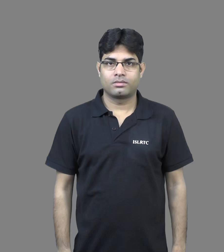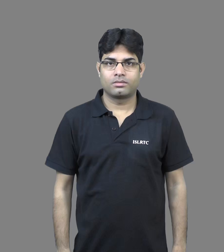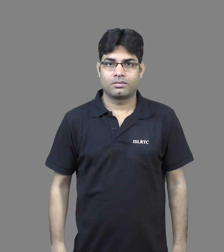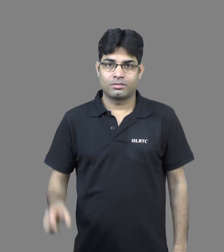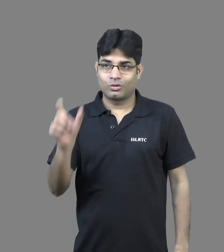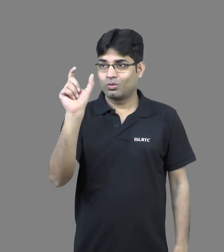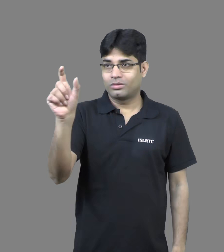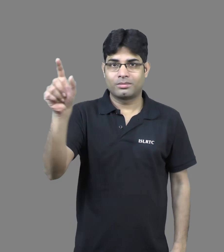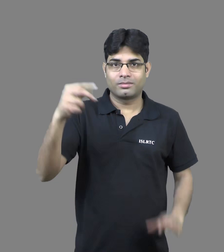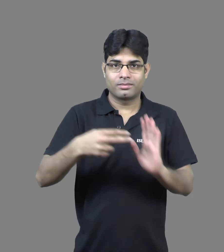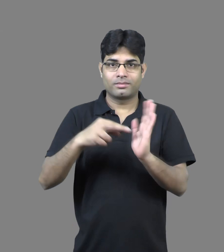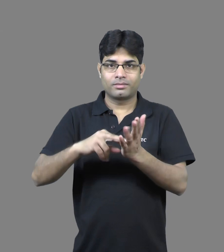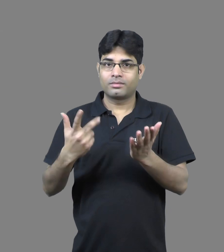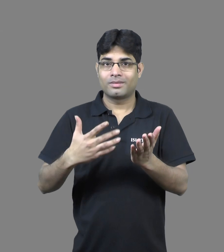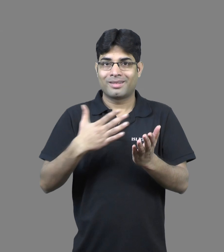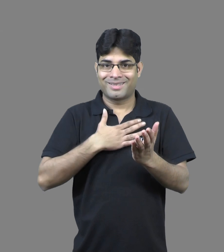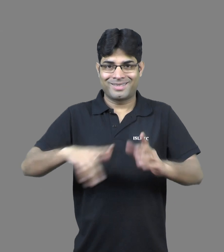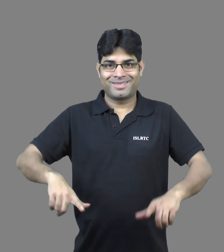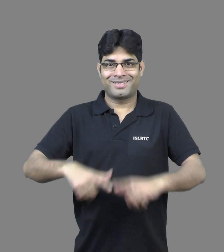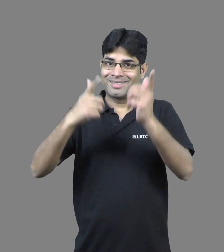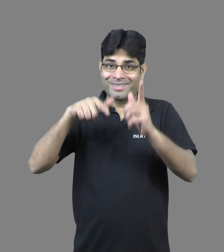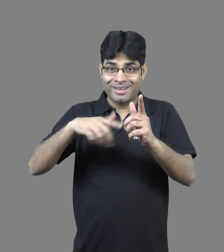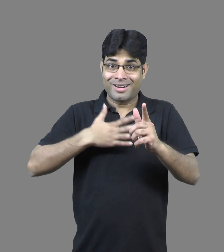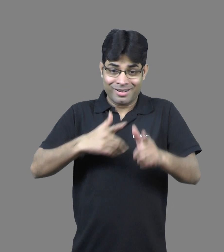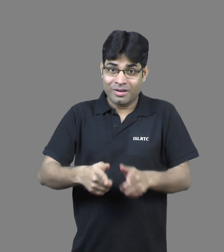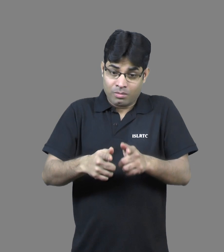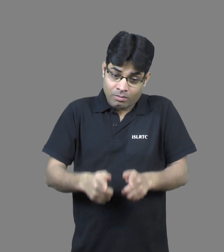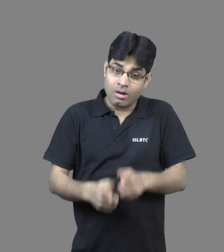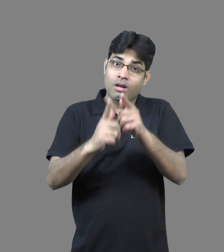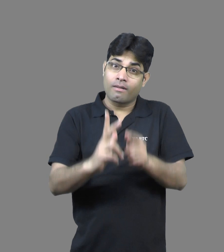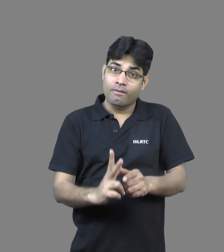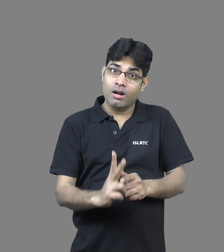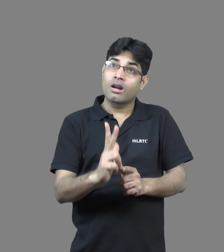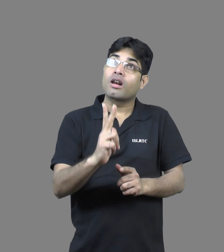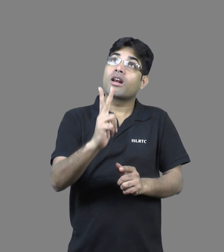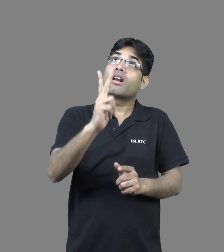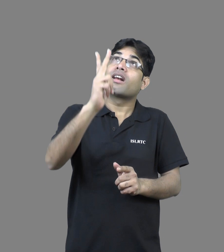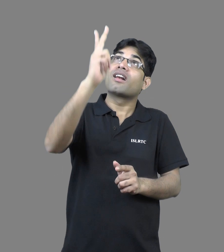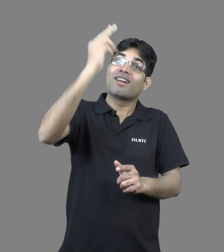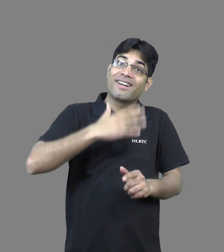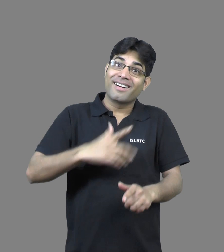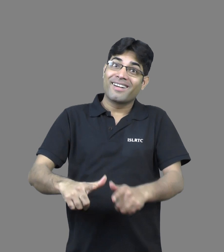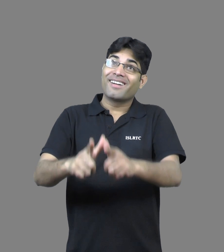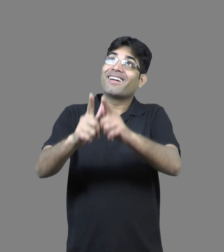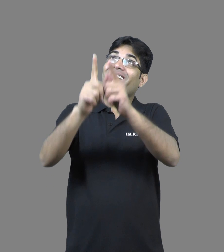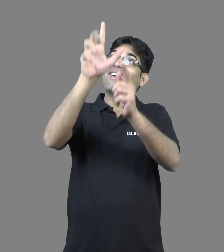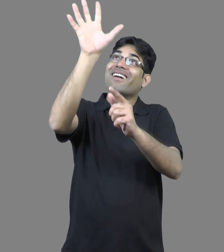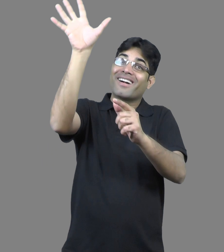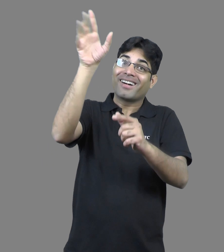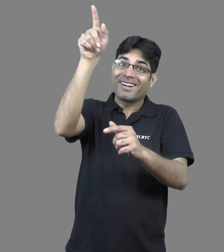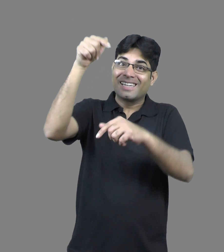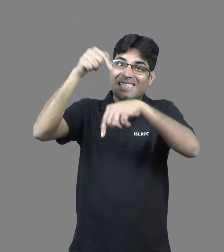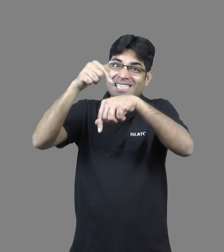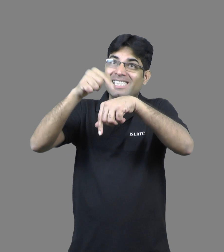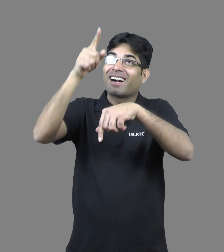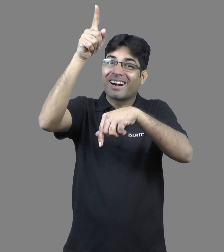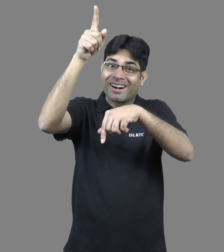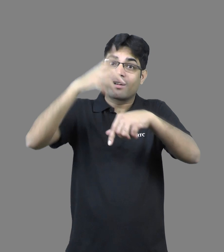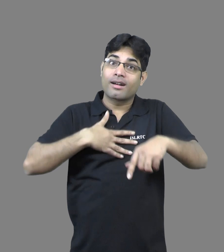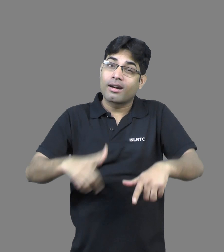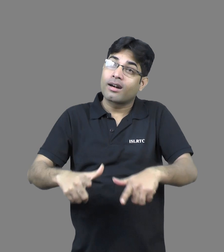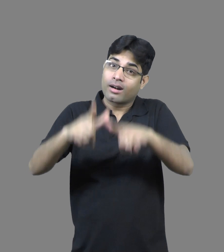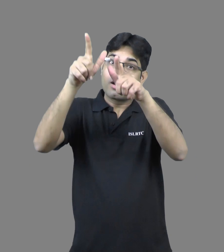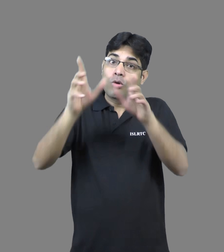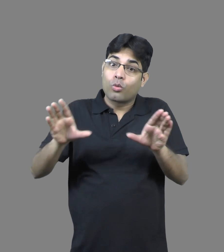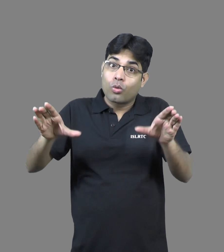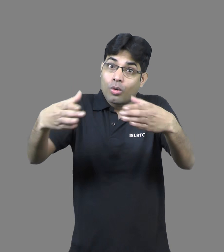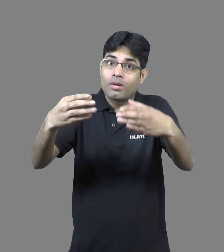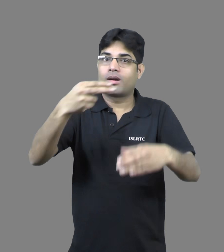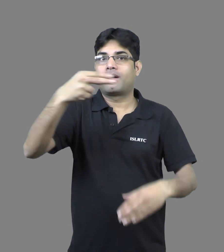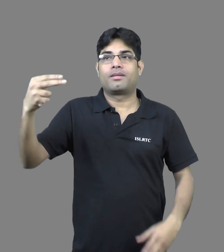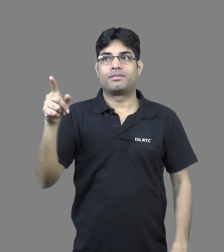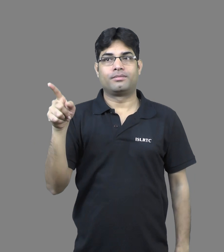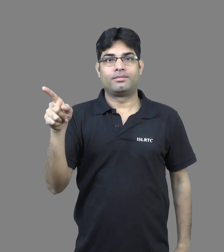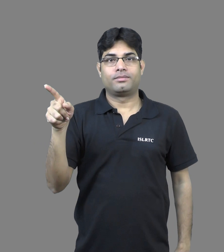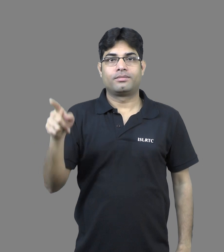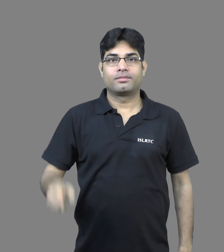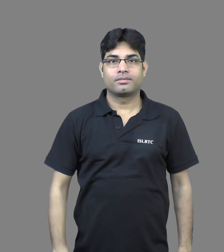Tall Protective Hedges